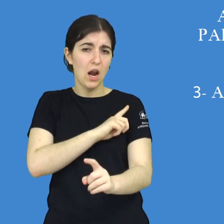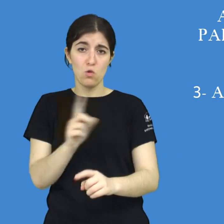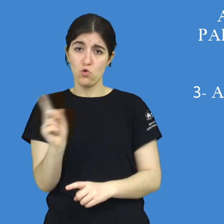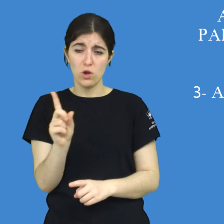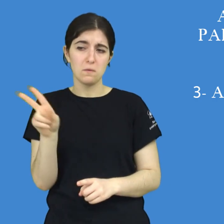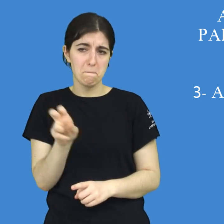no